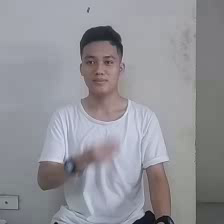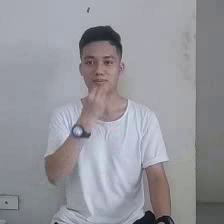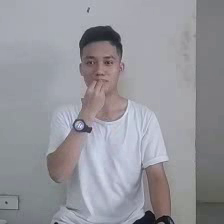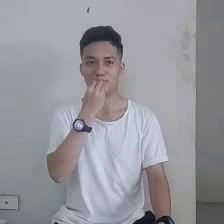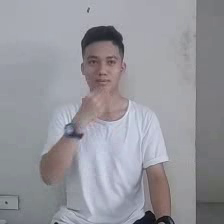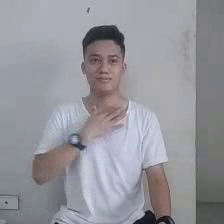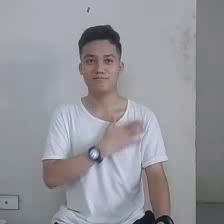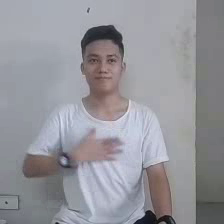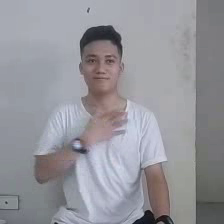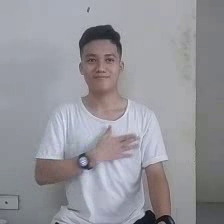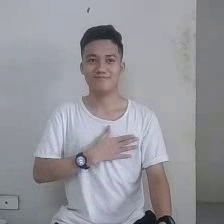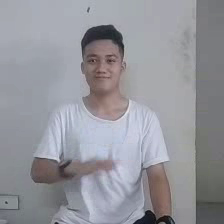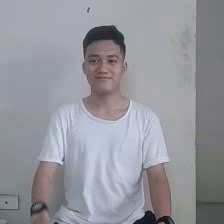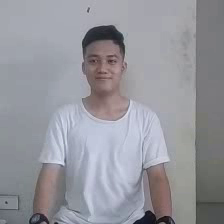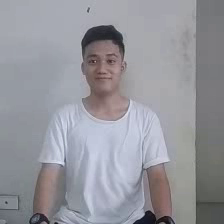Ăn mừng